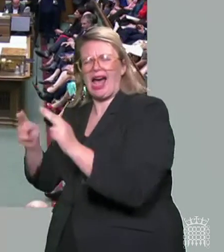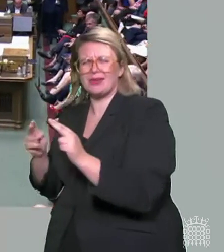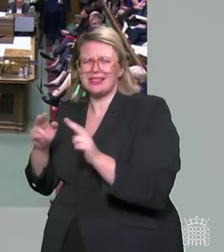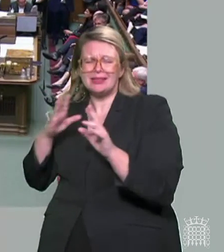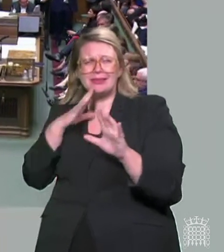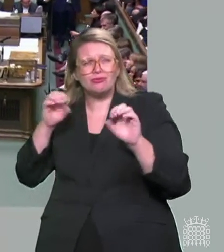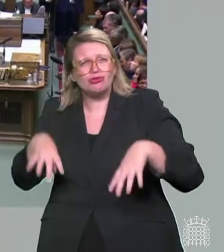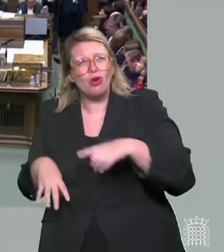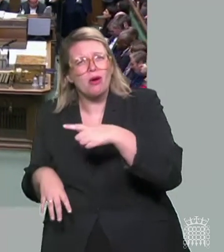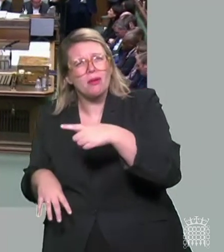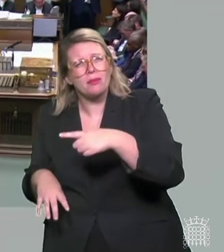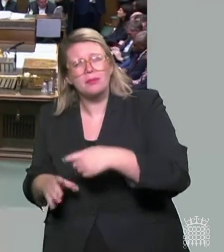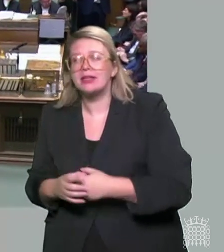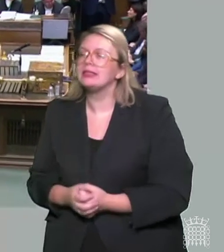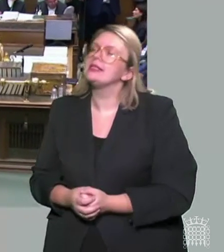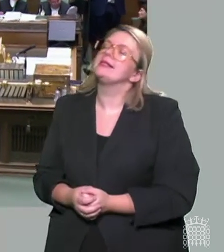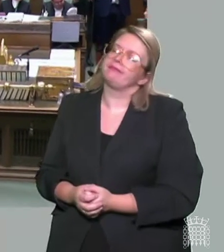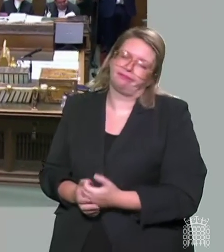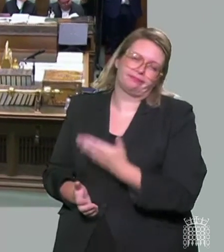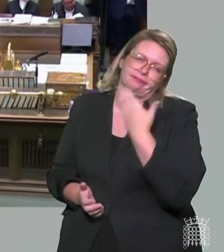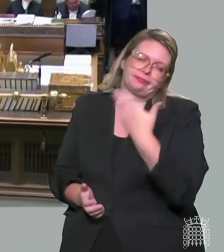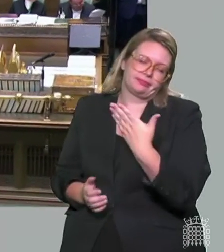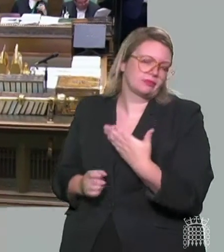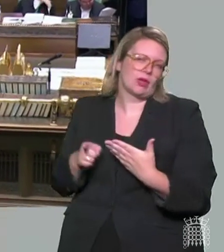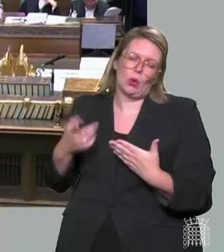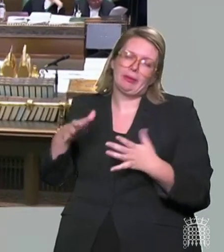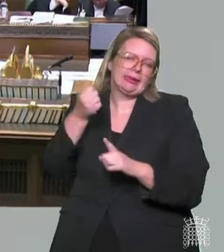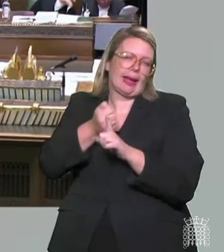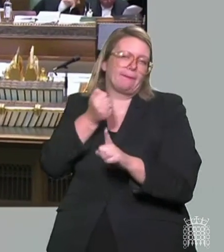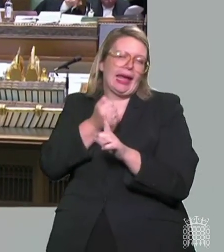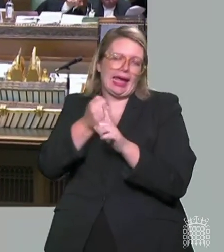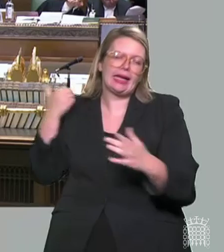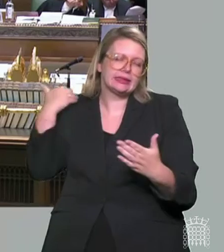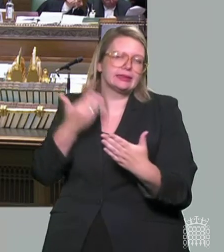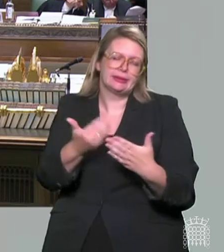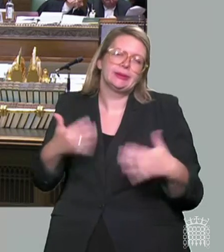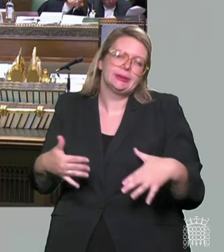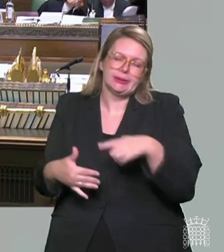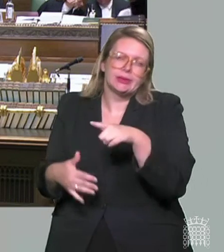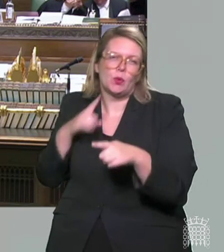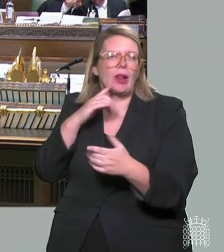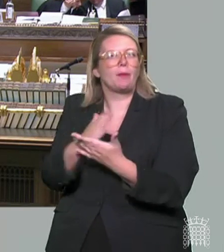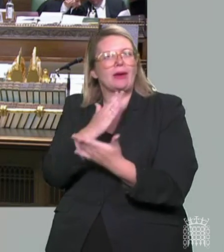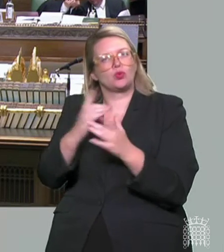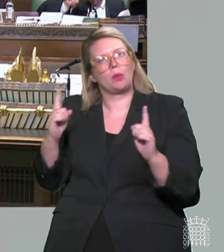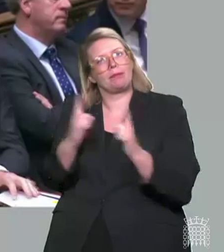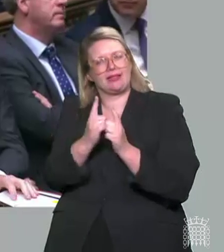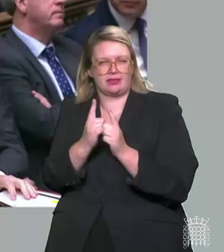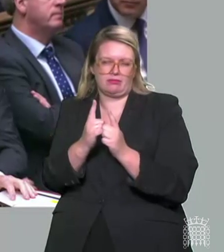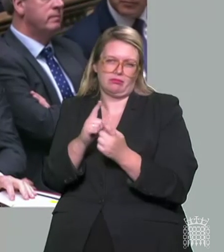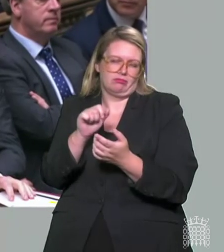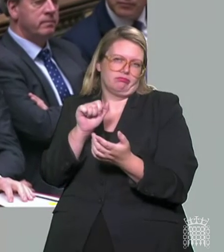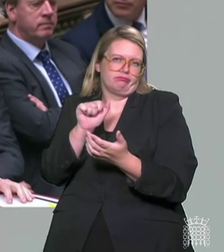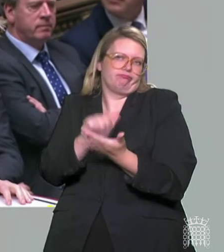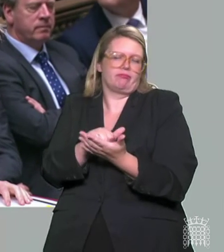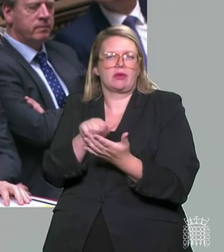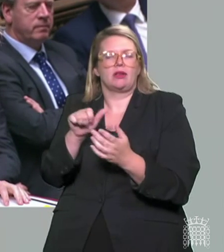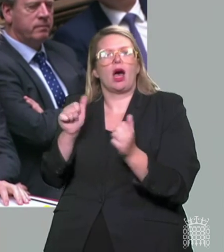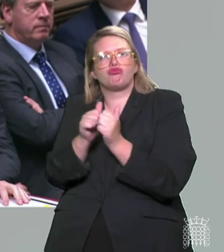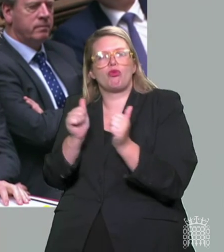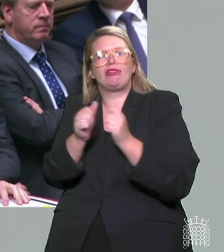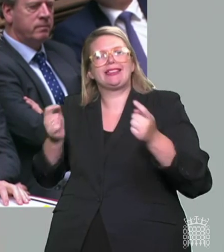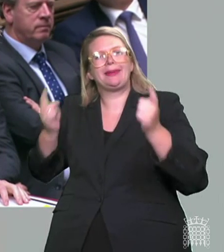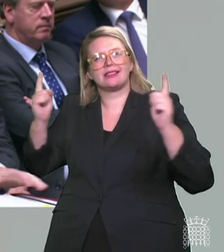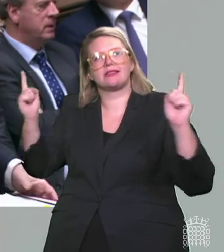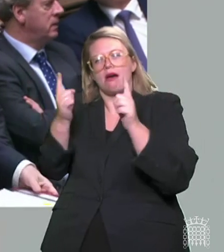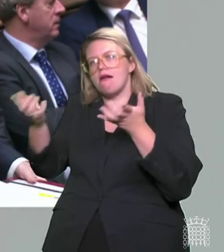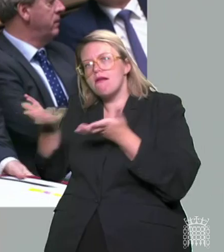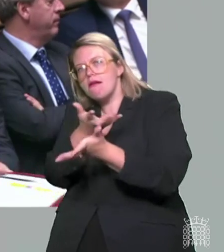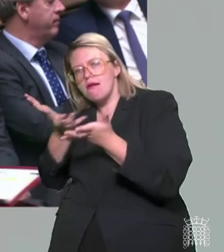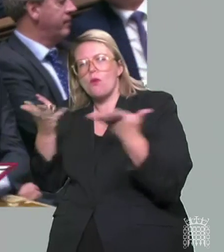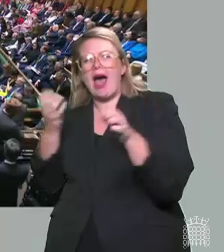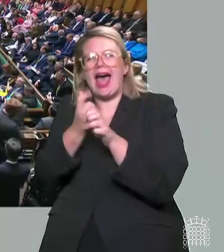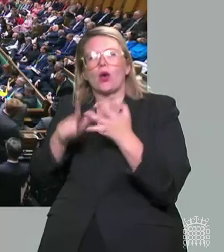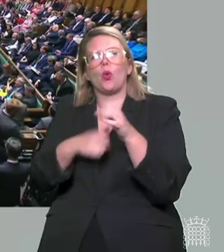He has campaigned on this issue for some time, and I will ensure that he has a meeting with the relevant Minister to discuss the development in Goring-by-Sea.